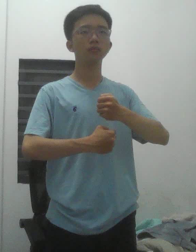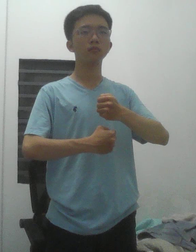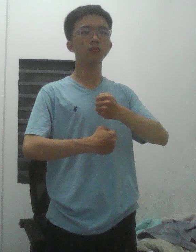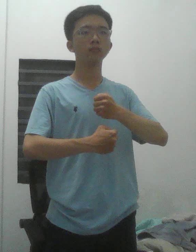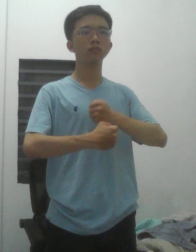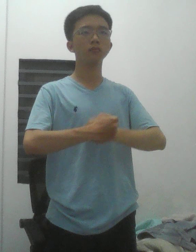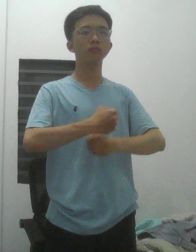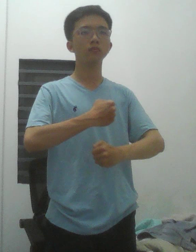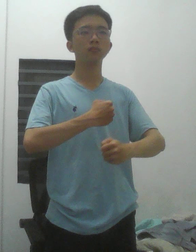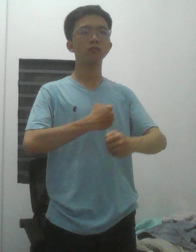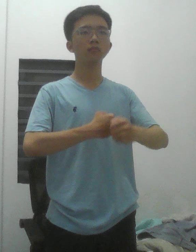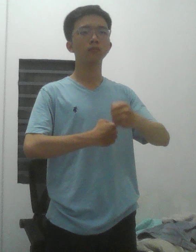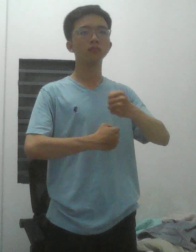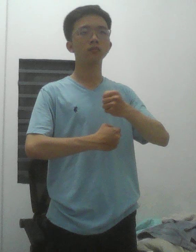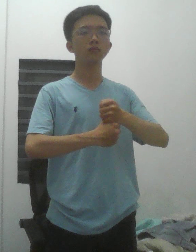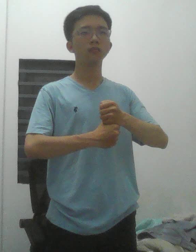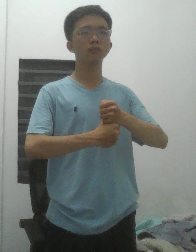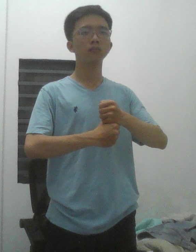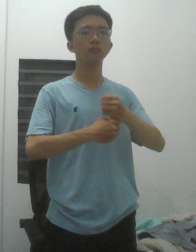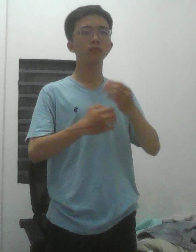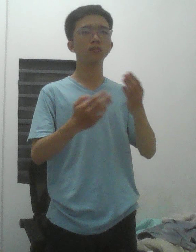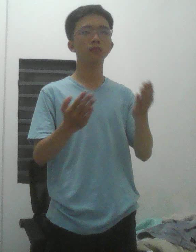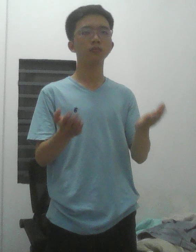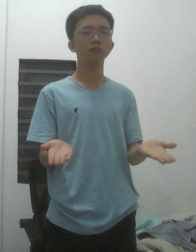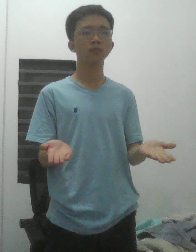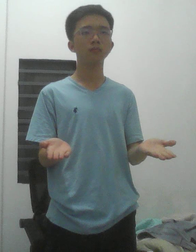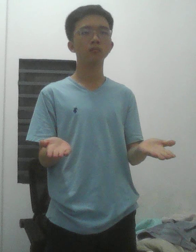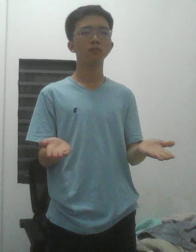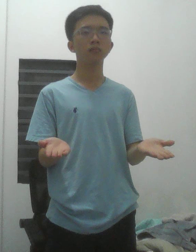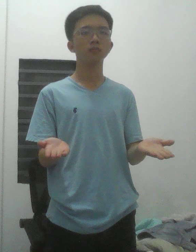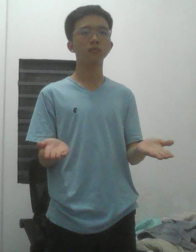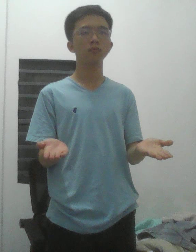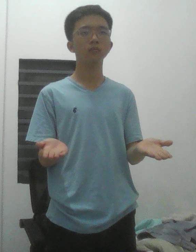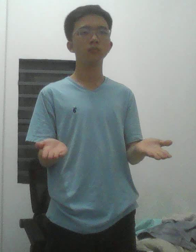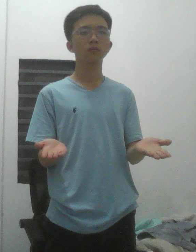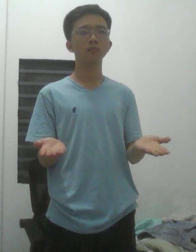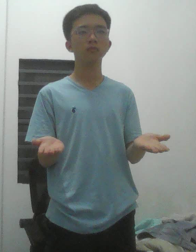nam nay